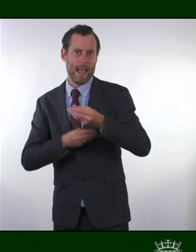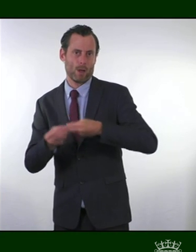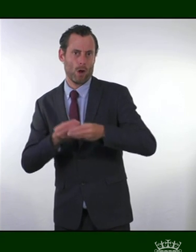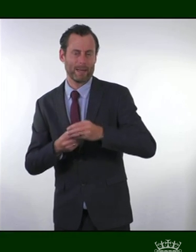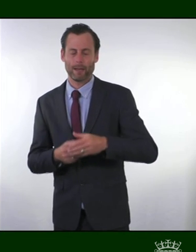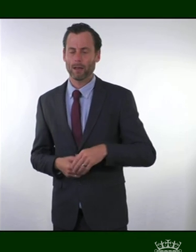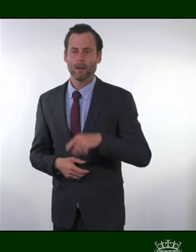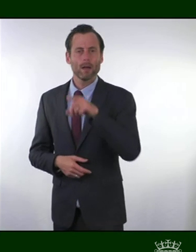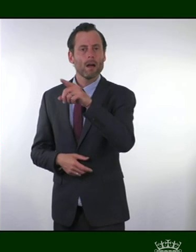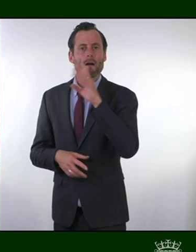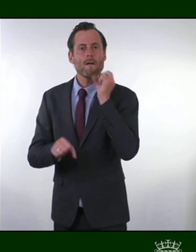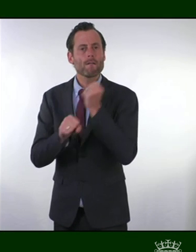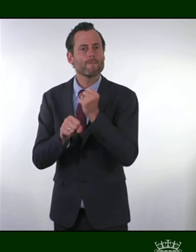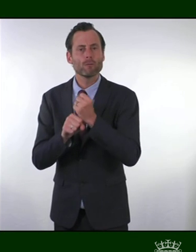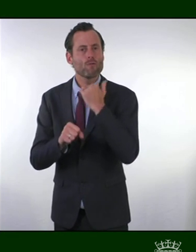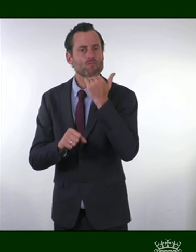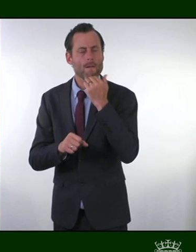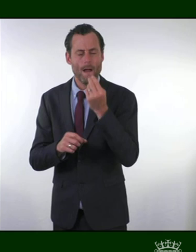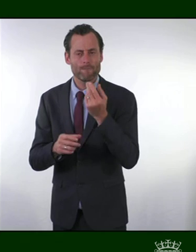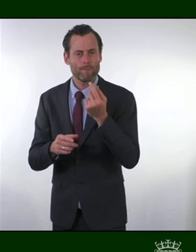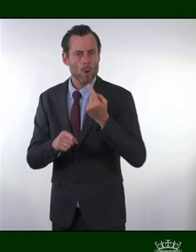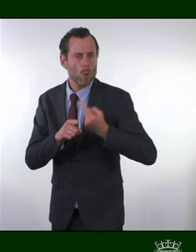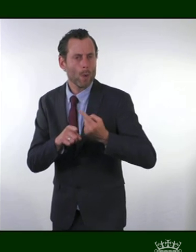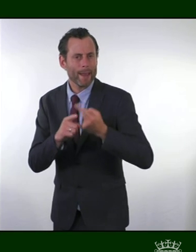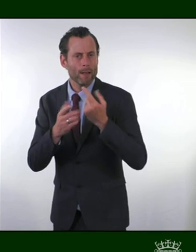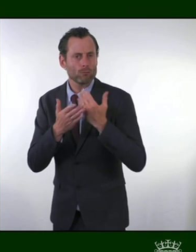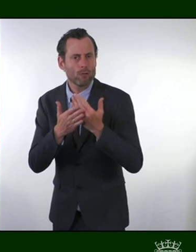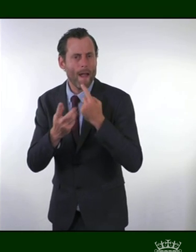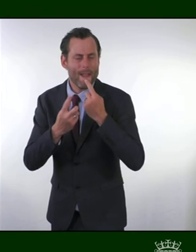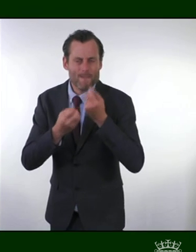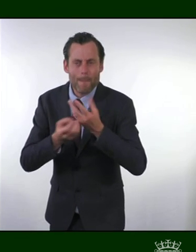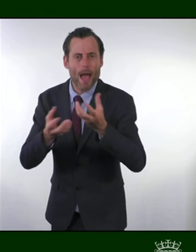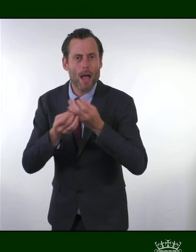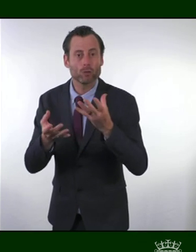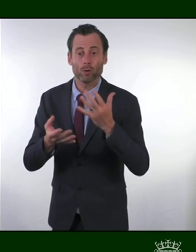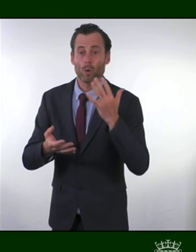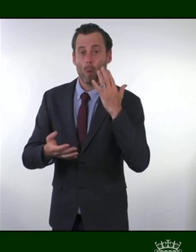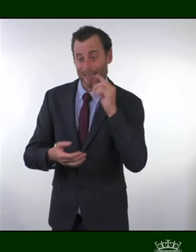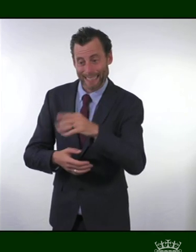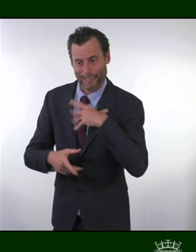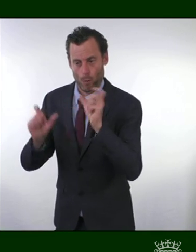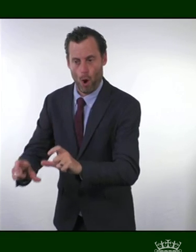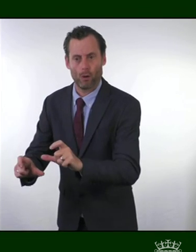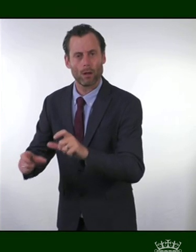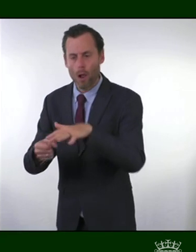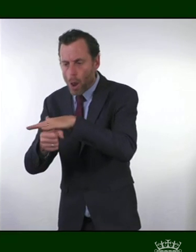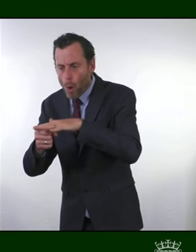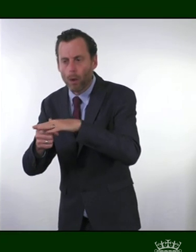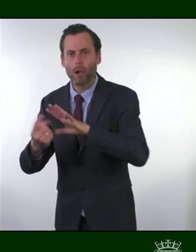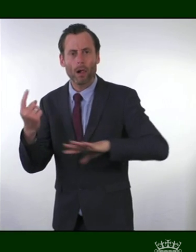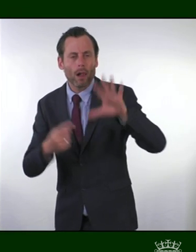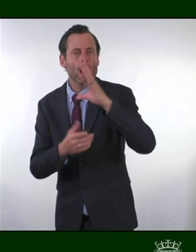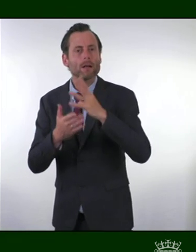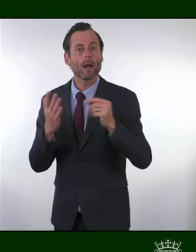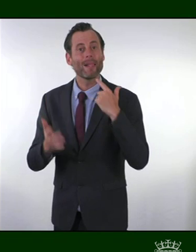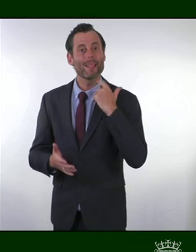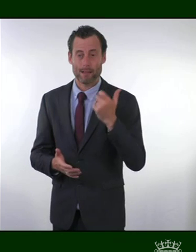The lack of timely information sharing has led, as we all know, to the imposition of an additional wide-scale lockdown in Leicester.